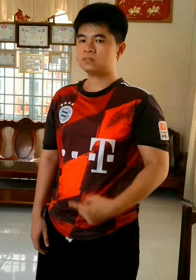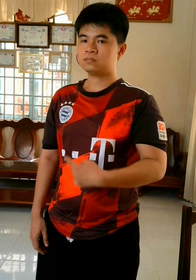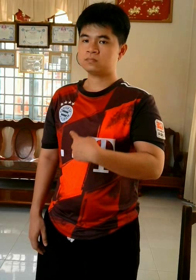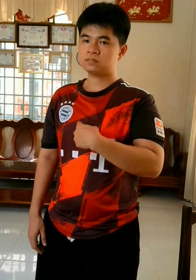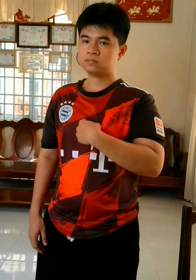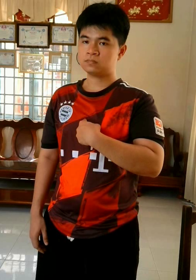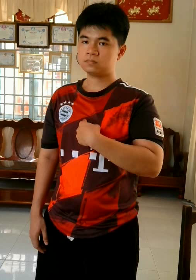toi